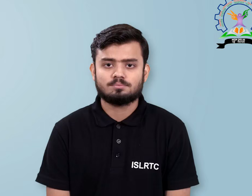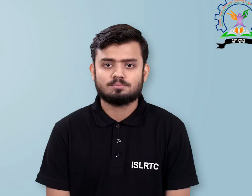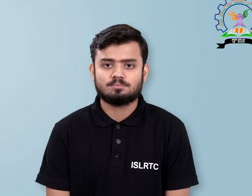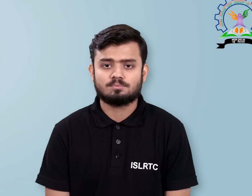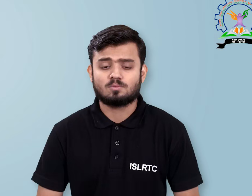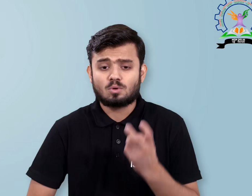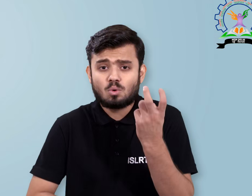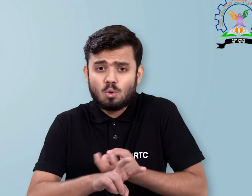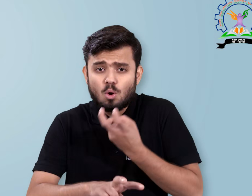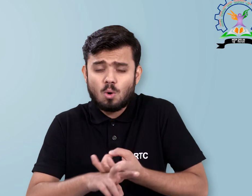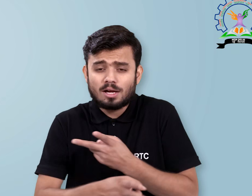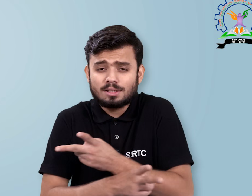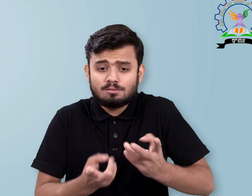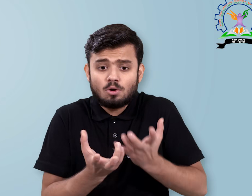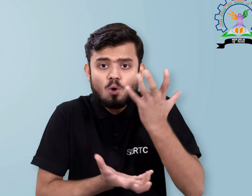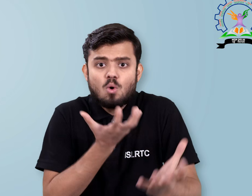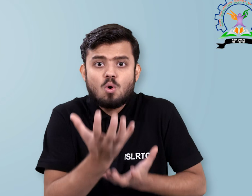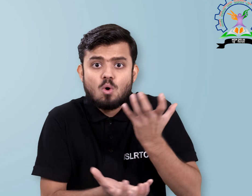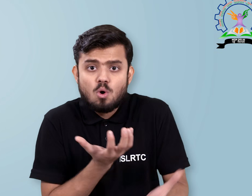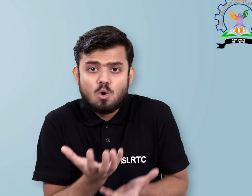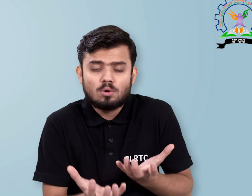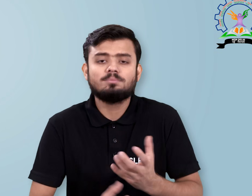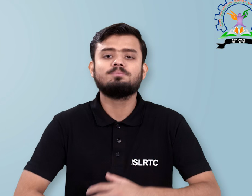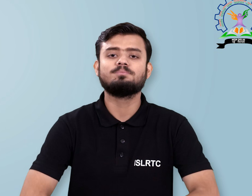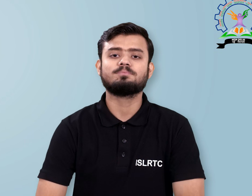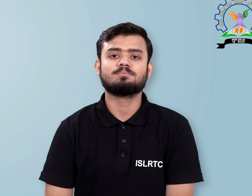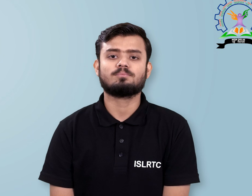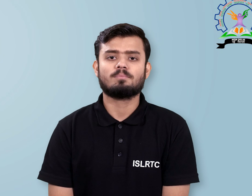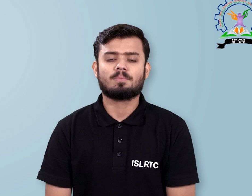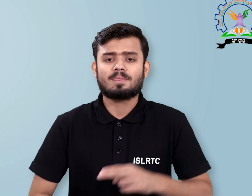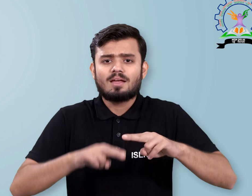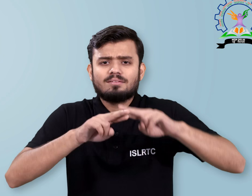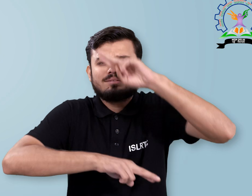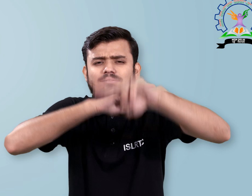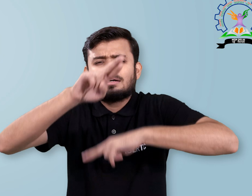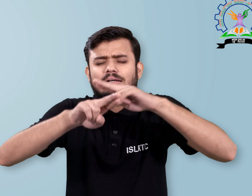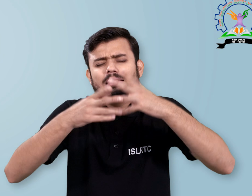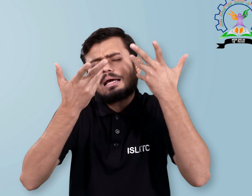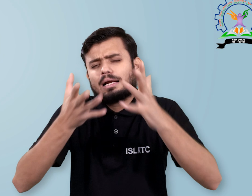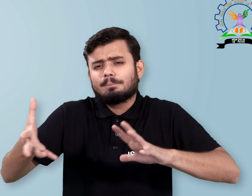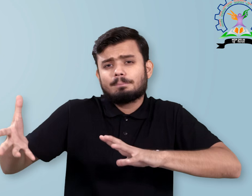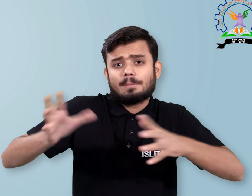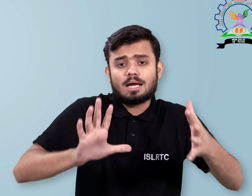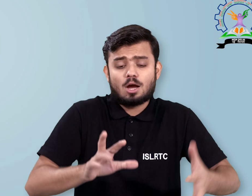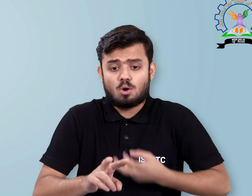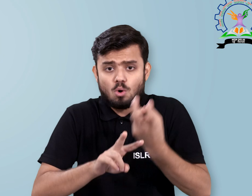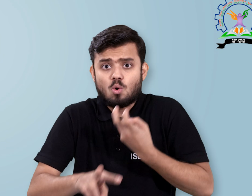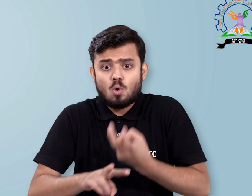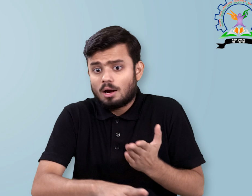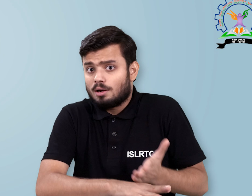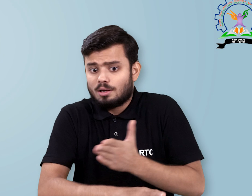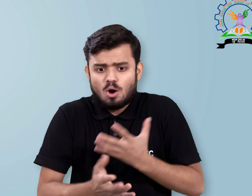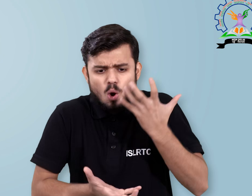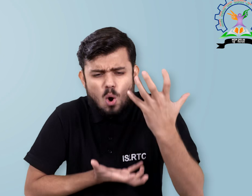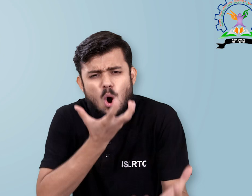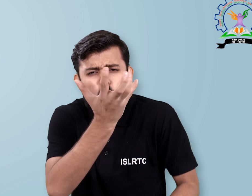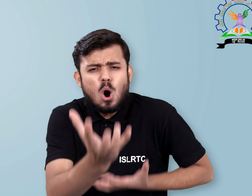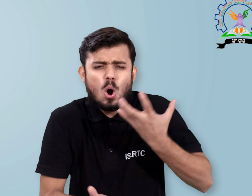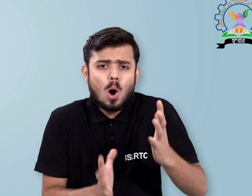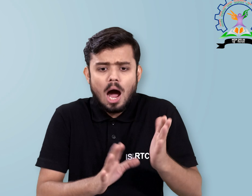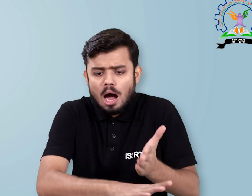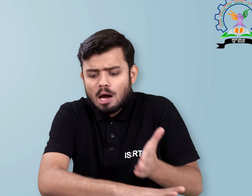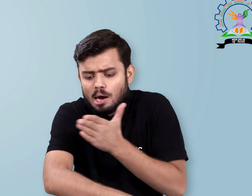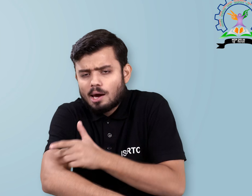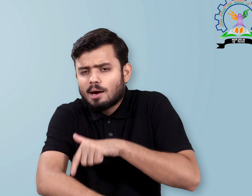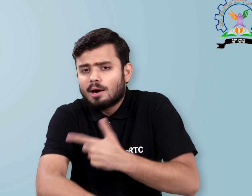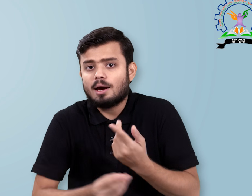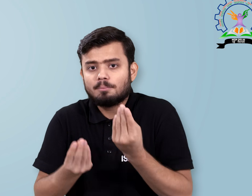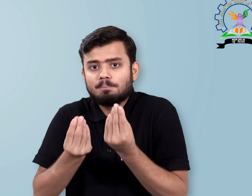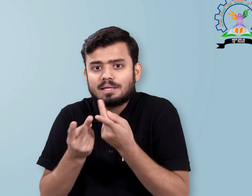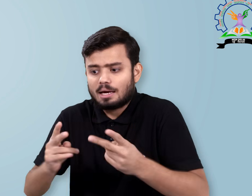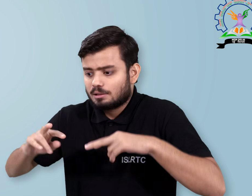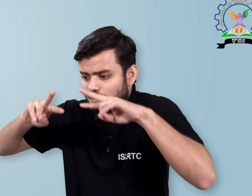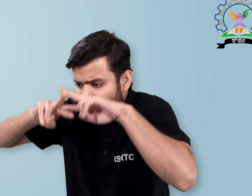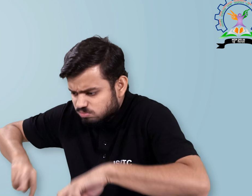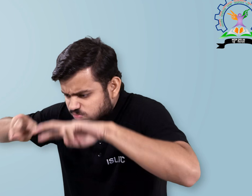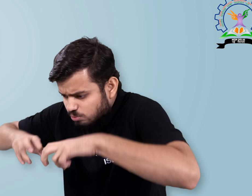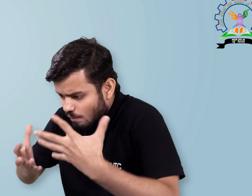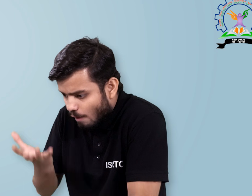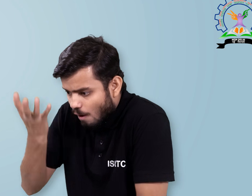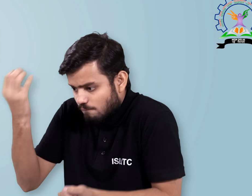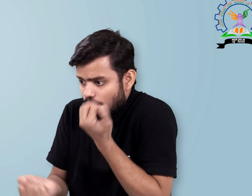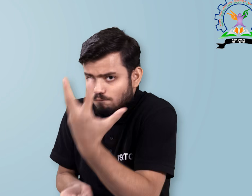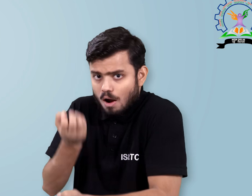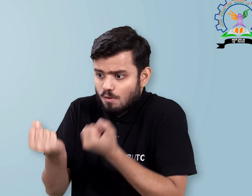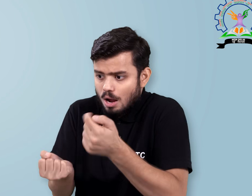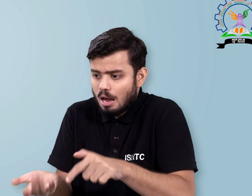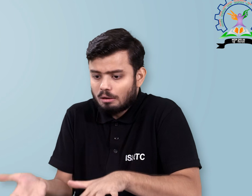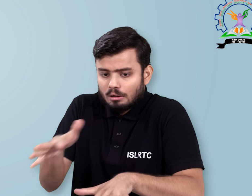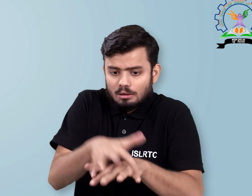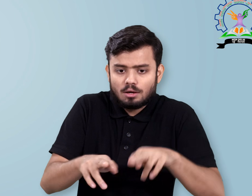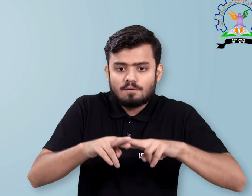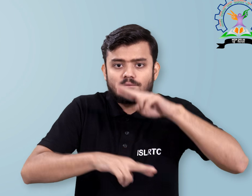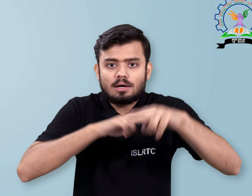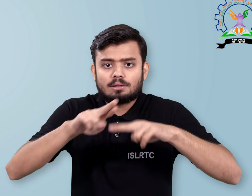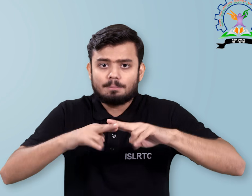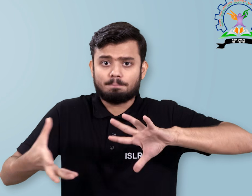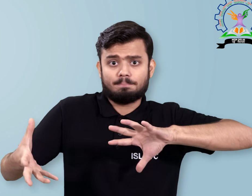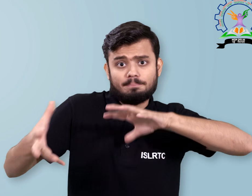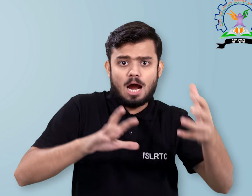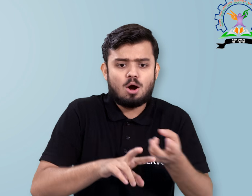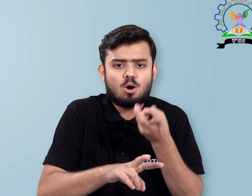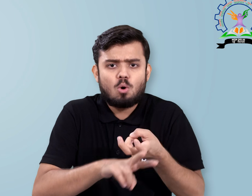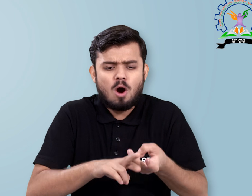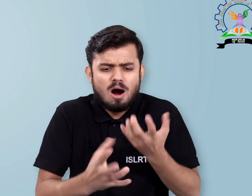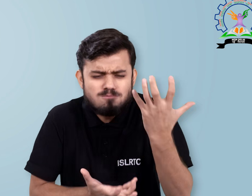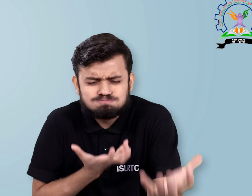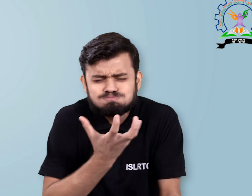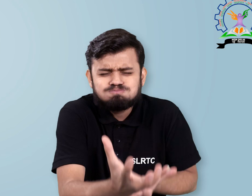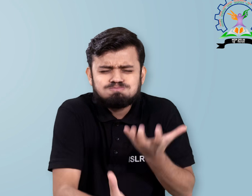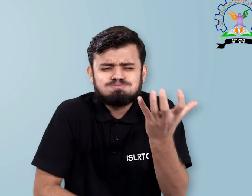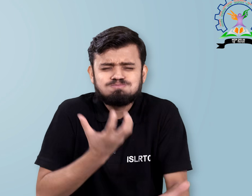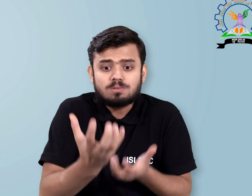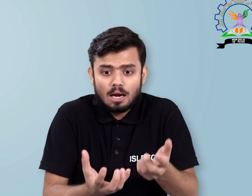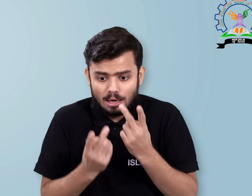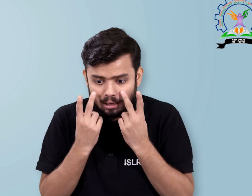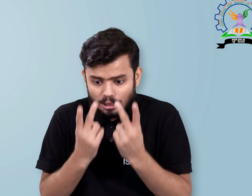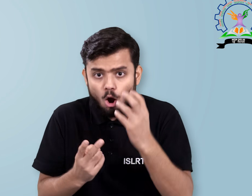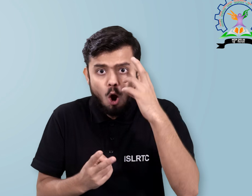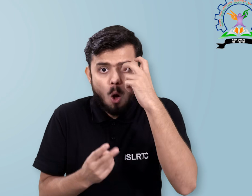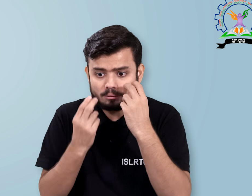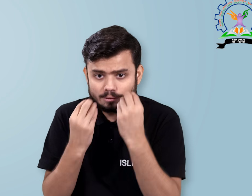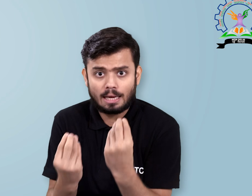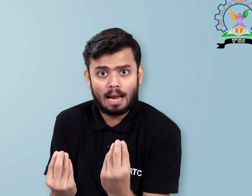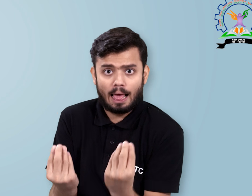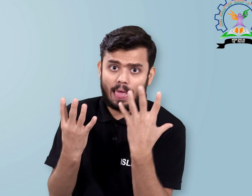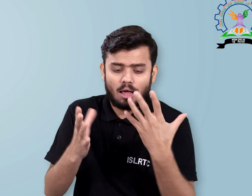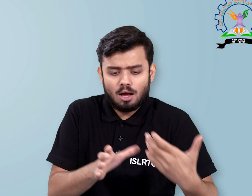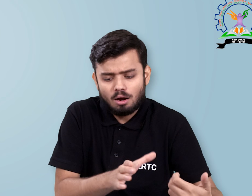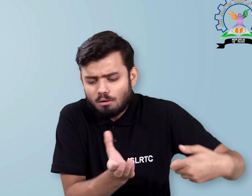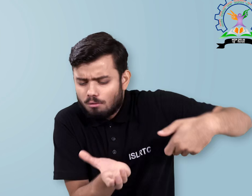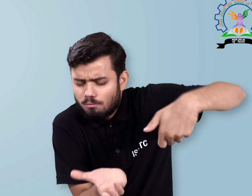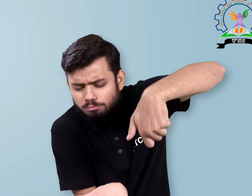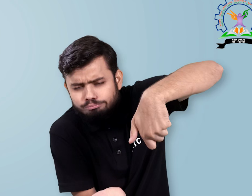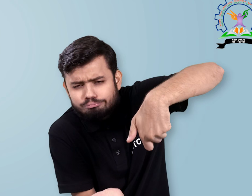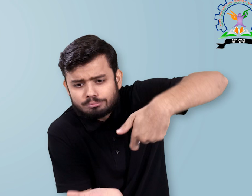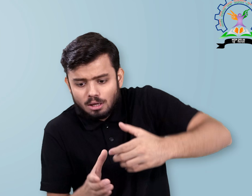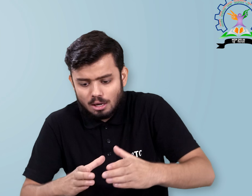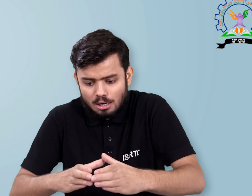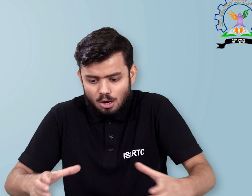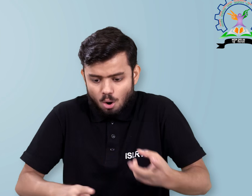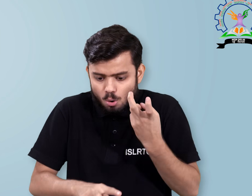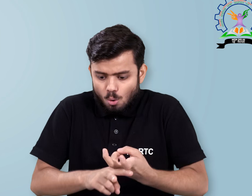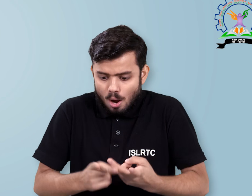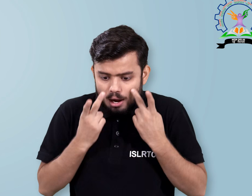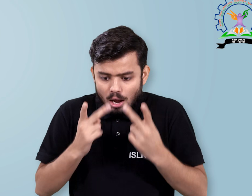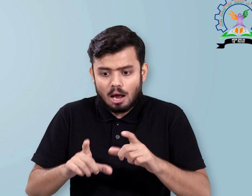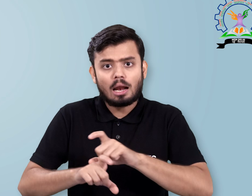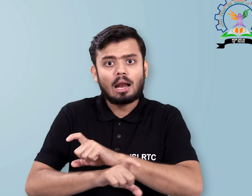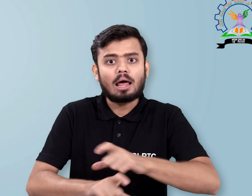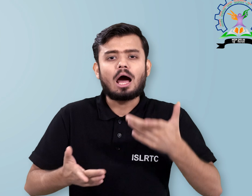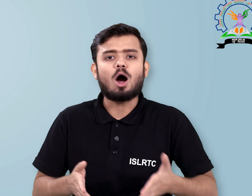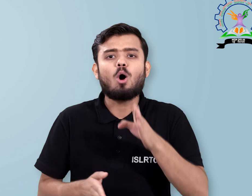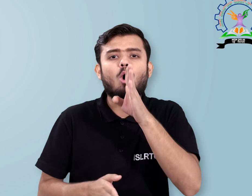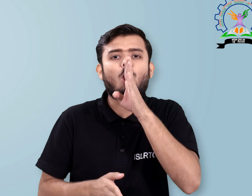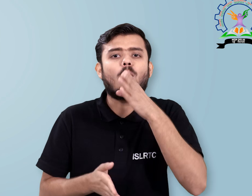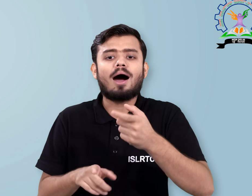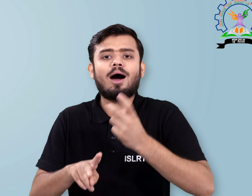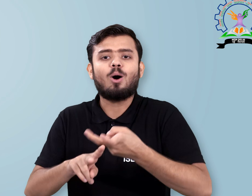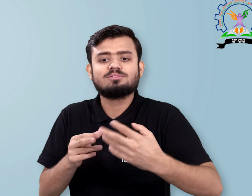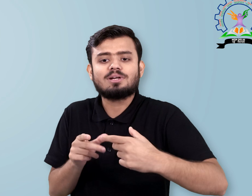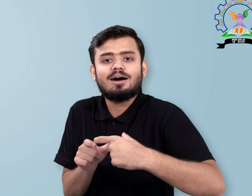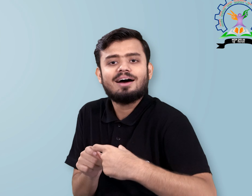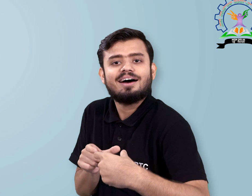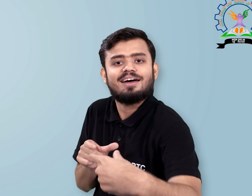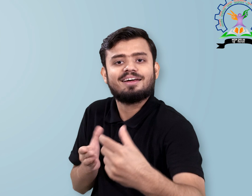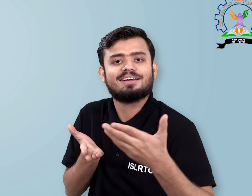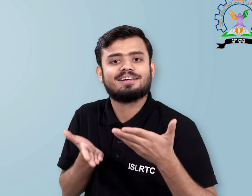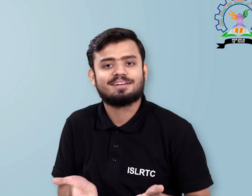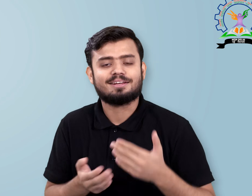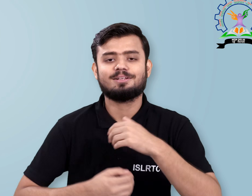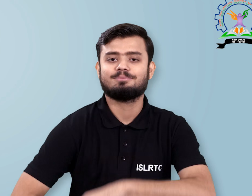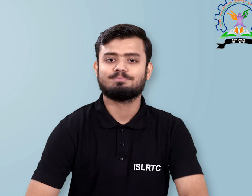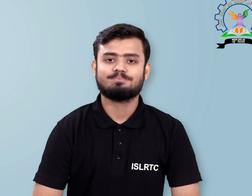Metallurgy The technique of extracting metals from nature, purifying or combining them, as well as the scientific study of metals and their properties.